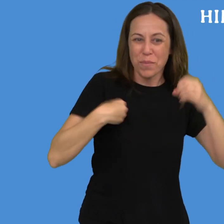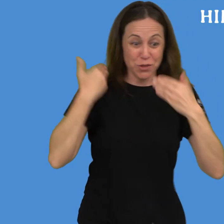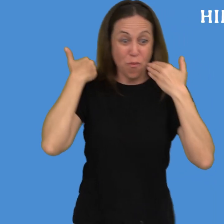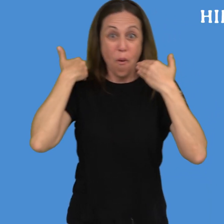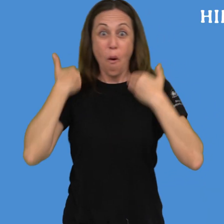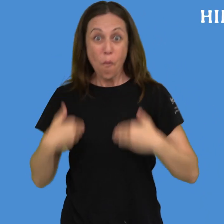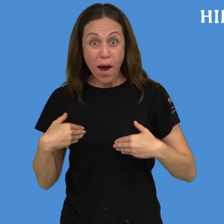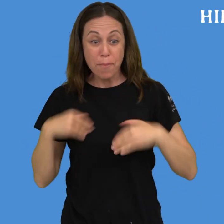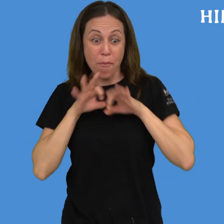cuerpo